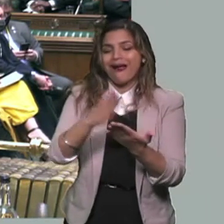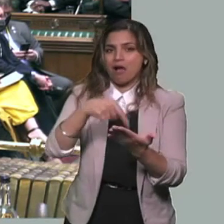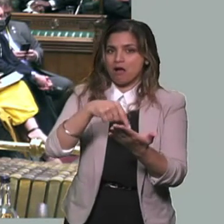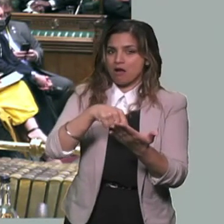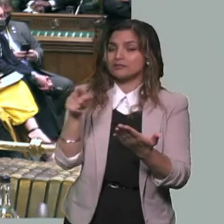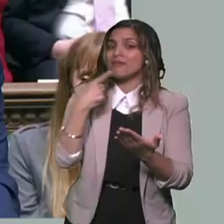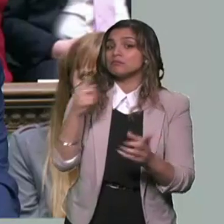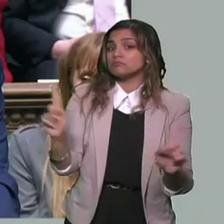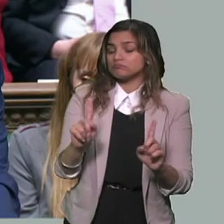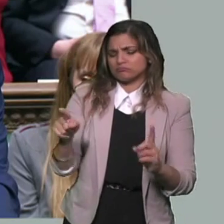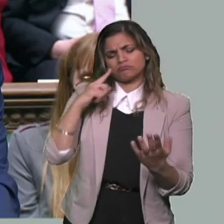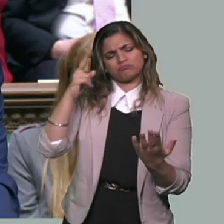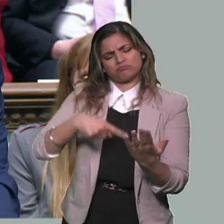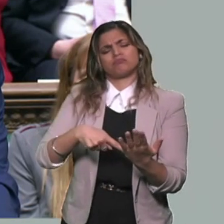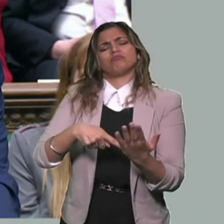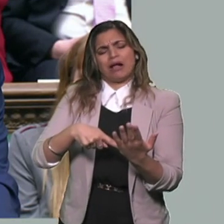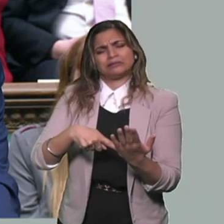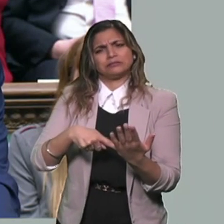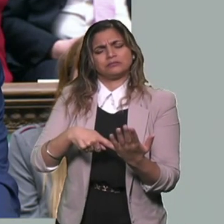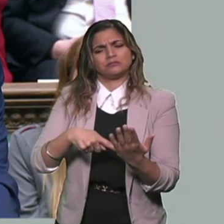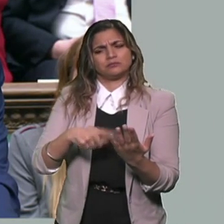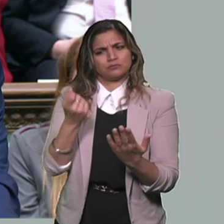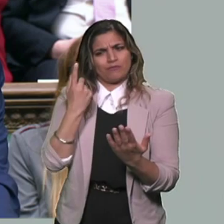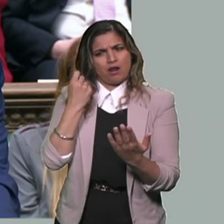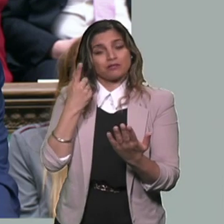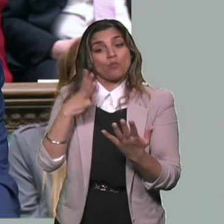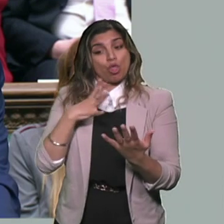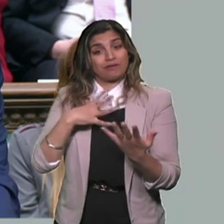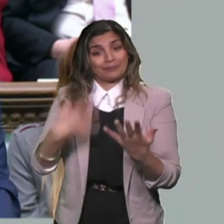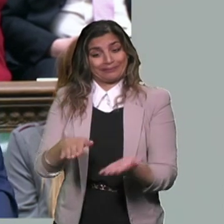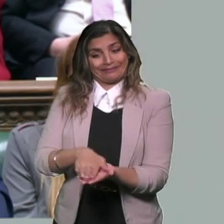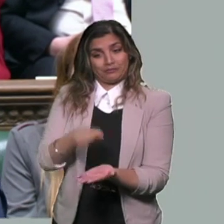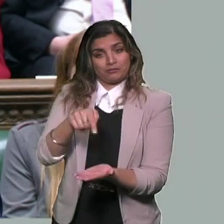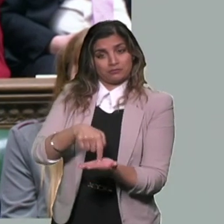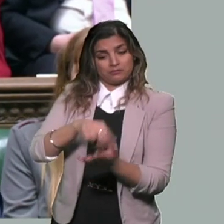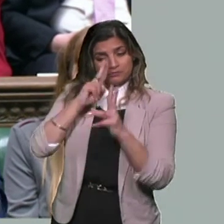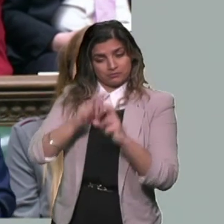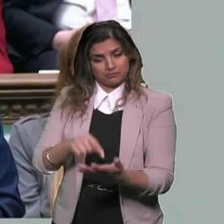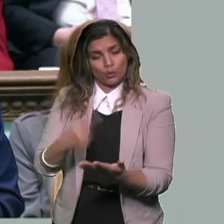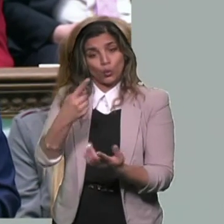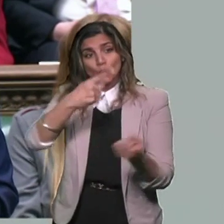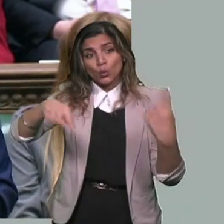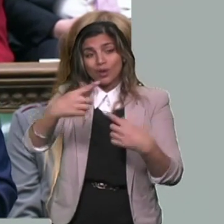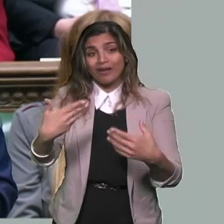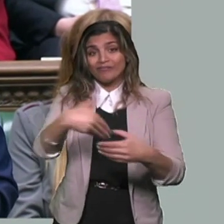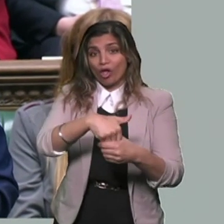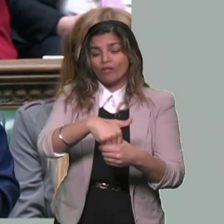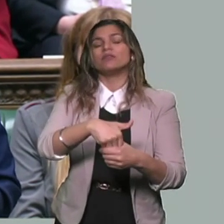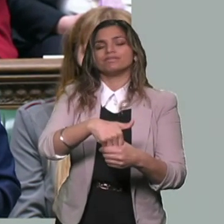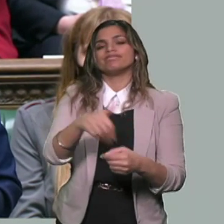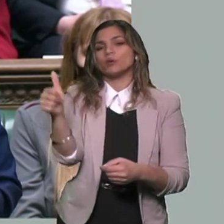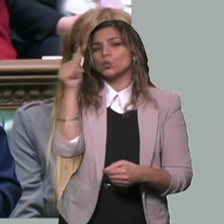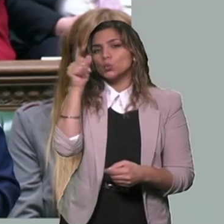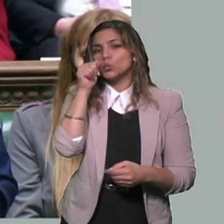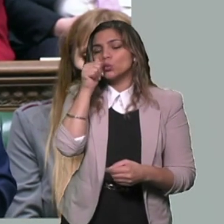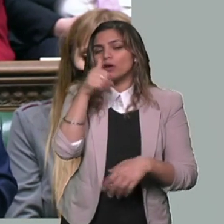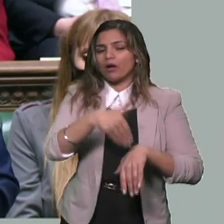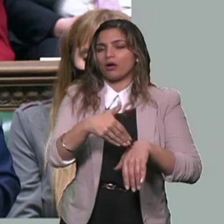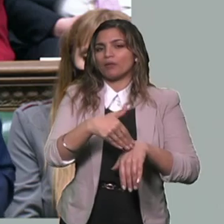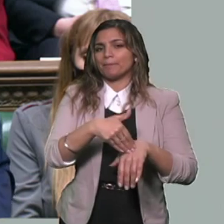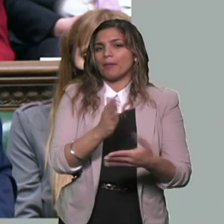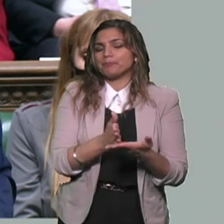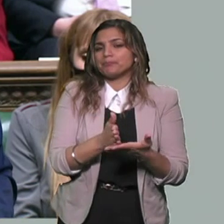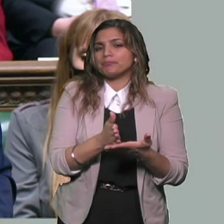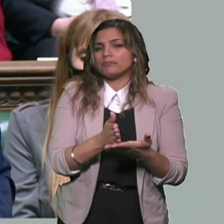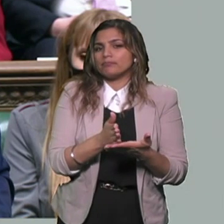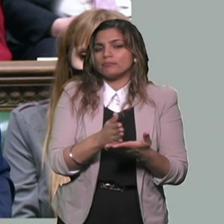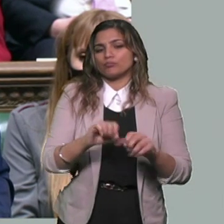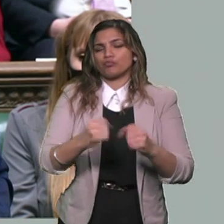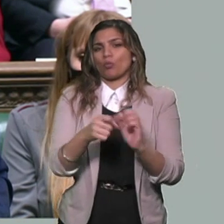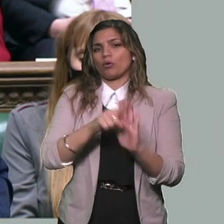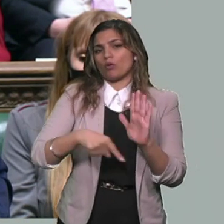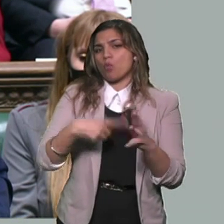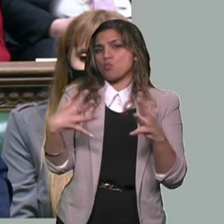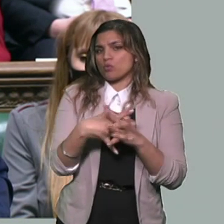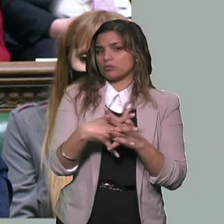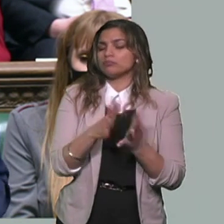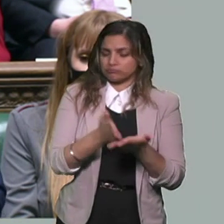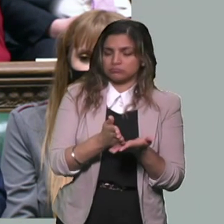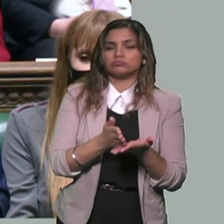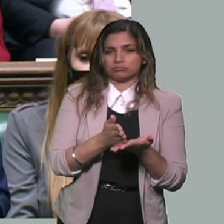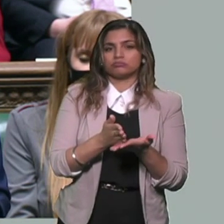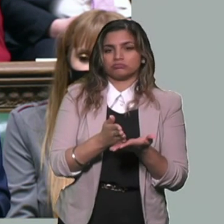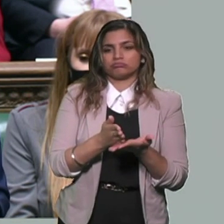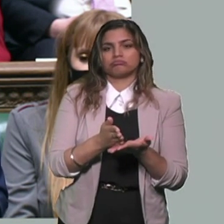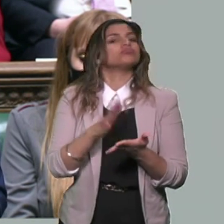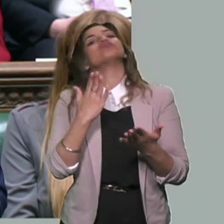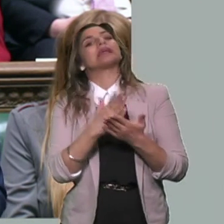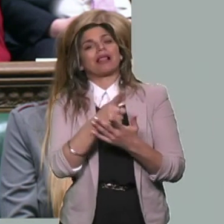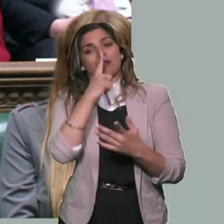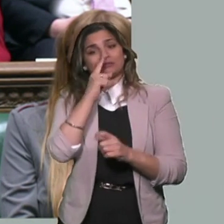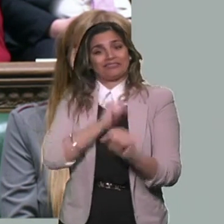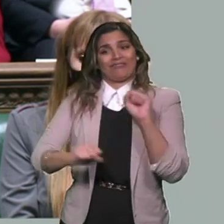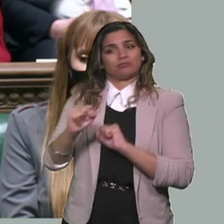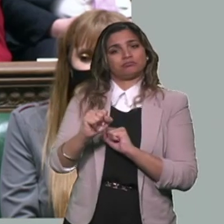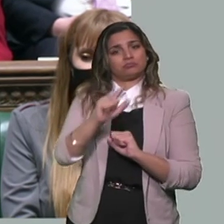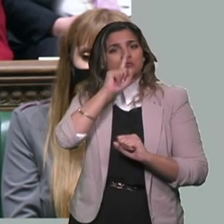They decided, from the material that they already had, that those involved knew, or ought to have known, that what they were doing was an offence, and that there was “little ambiguity” around the “absence of any reasonable defence”.